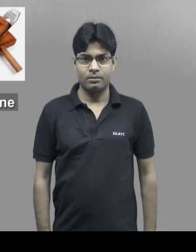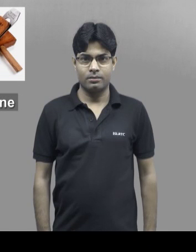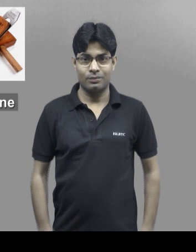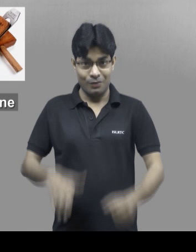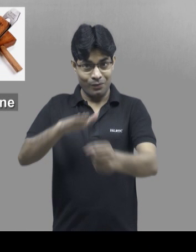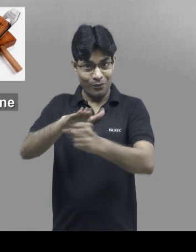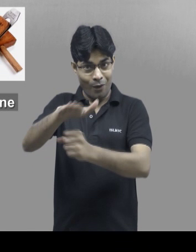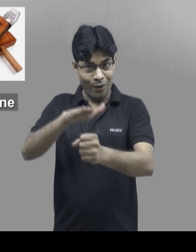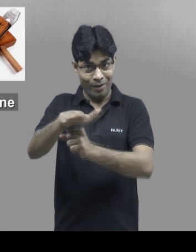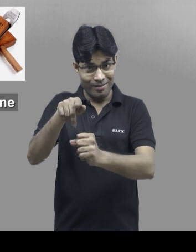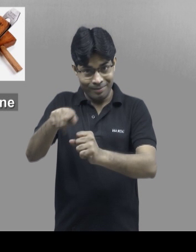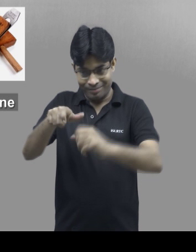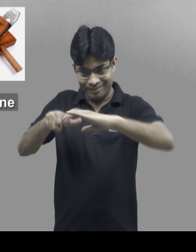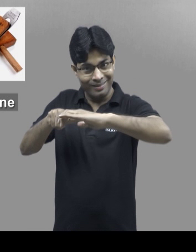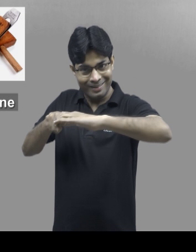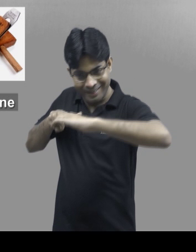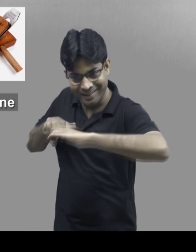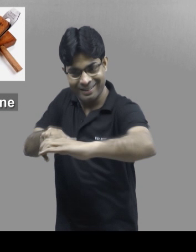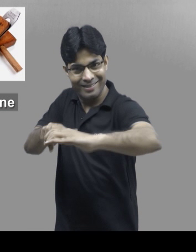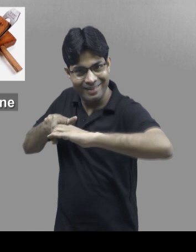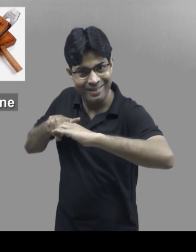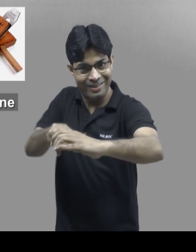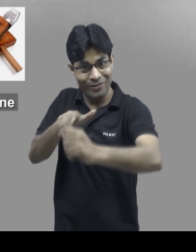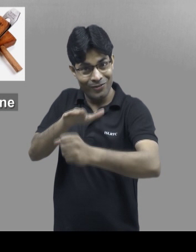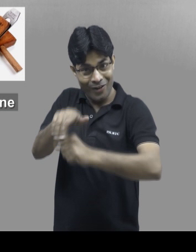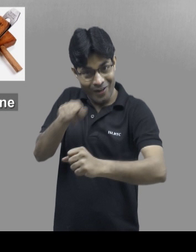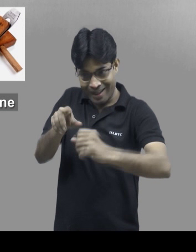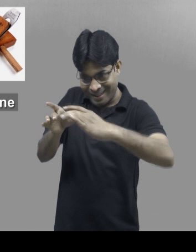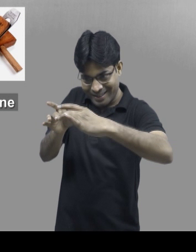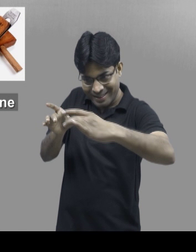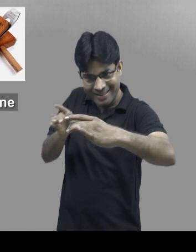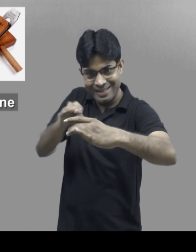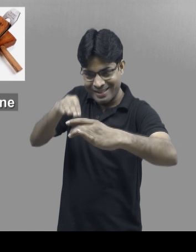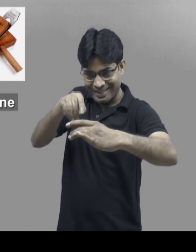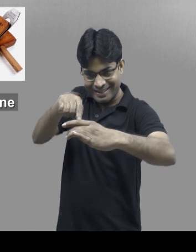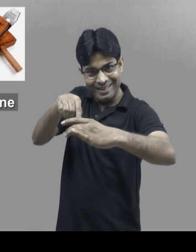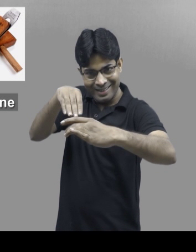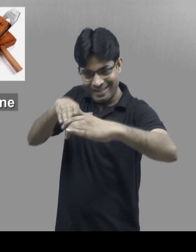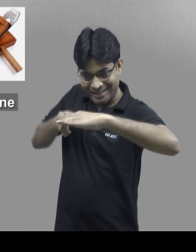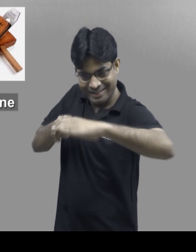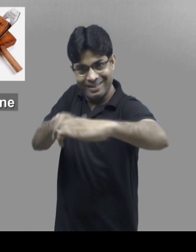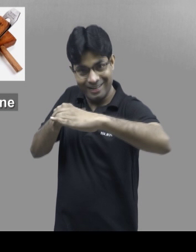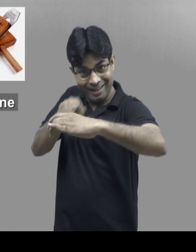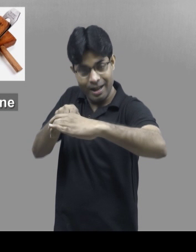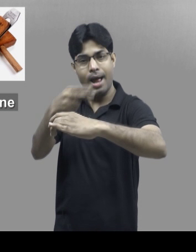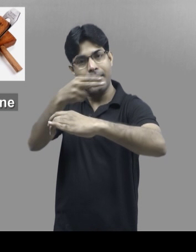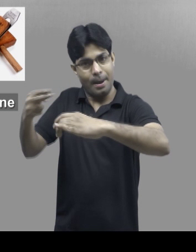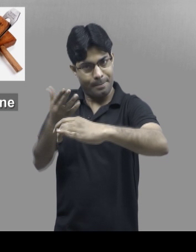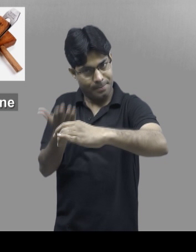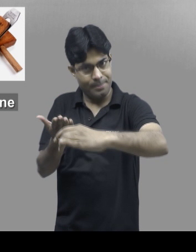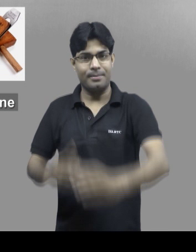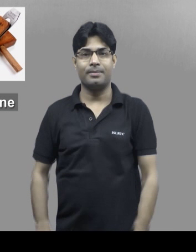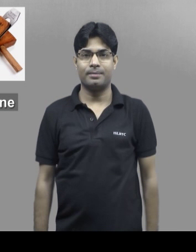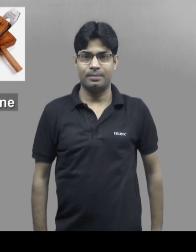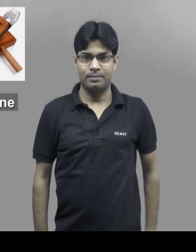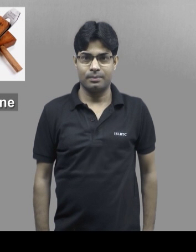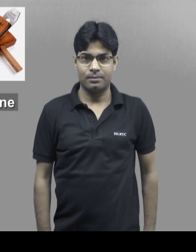Wood Plane